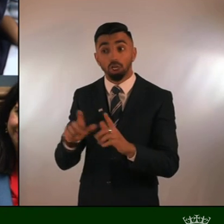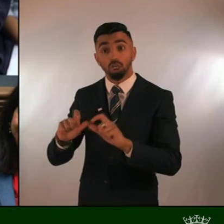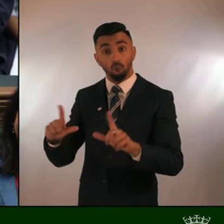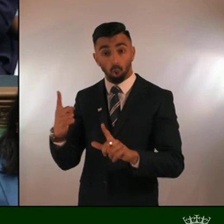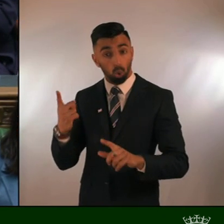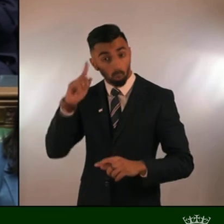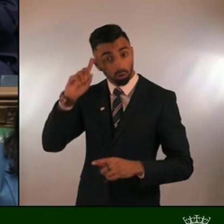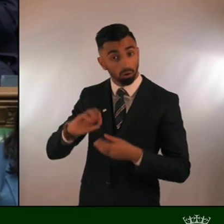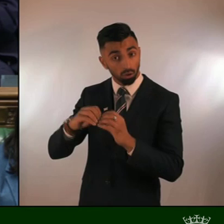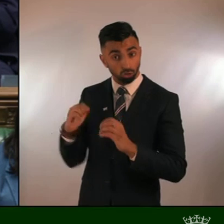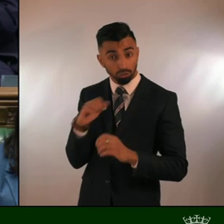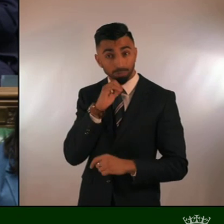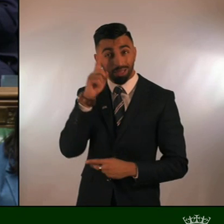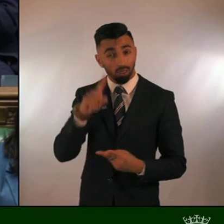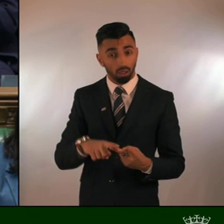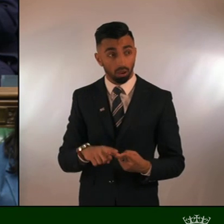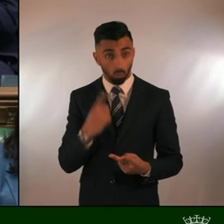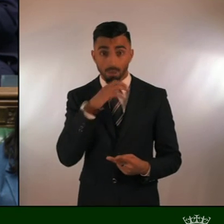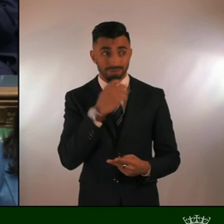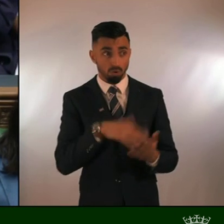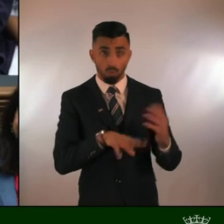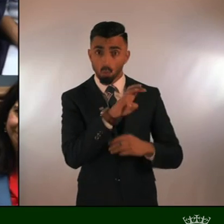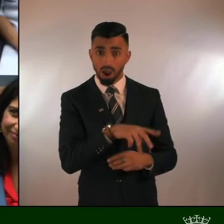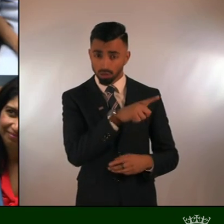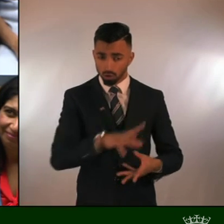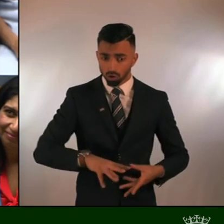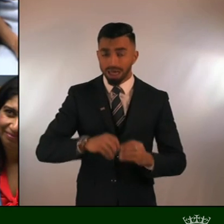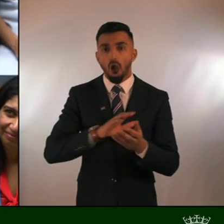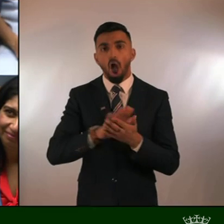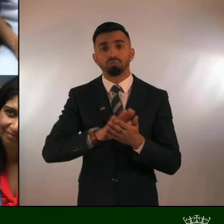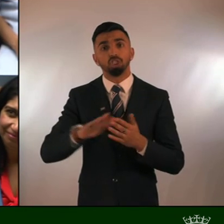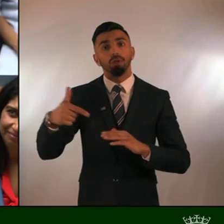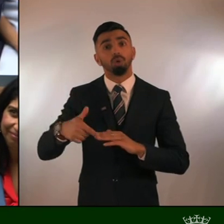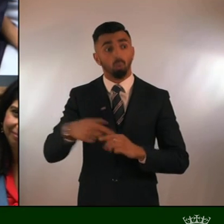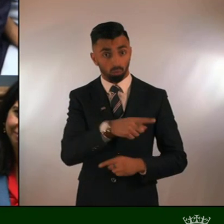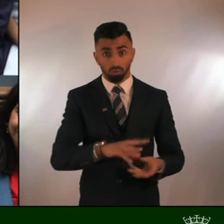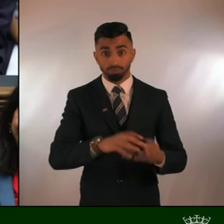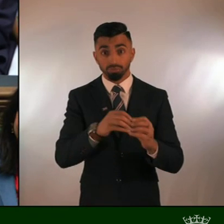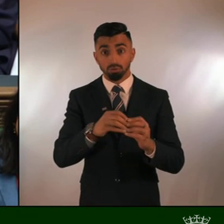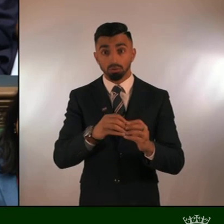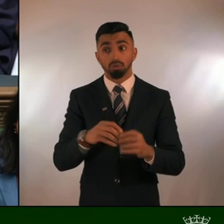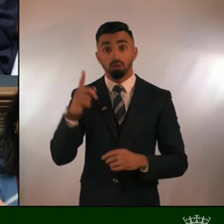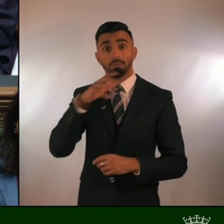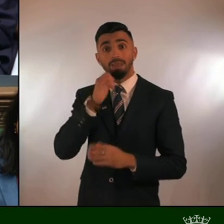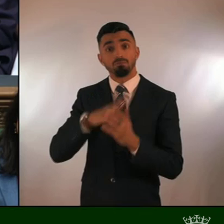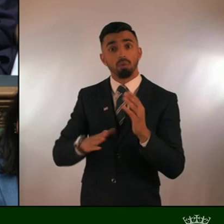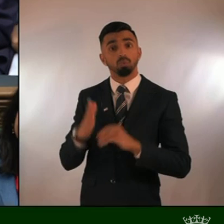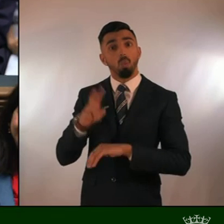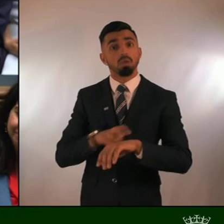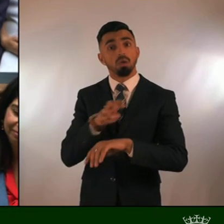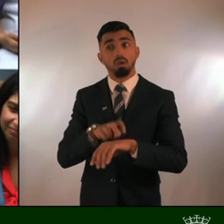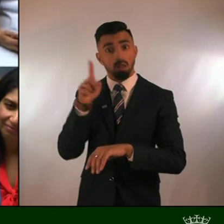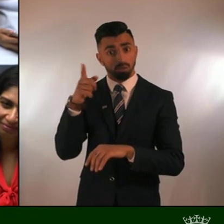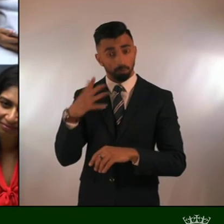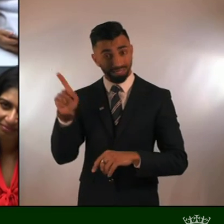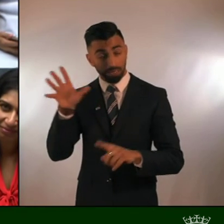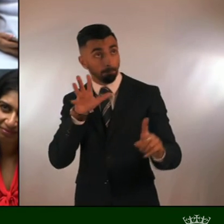A Welshman invented the first hydrogen fuel cell. Jocelyn Bell Burnell, born in Northern Ireland, discovered the first radio pulsars.